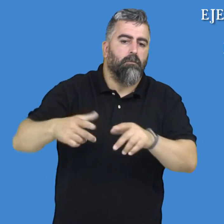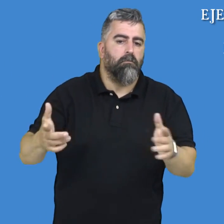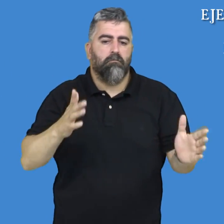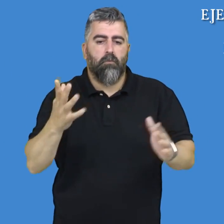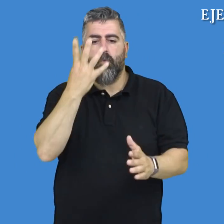época